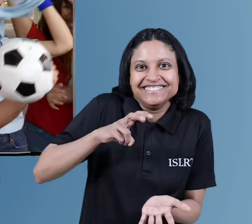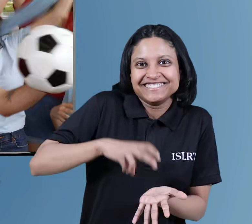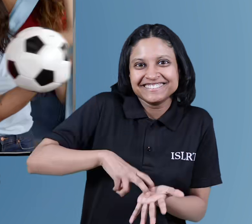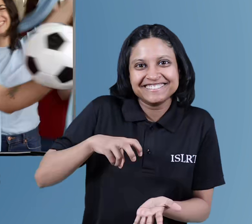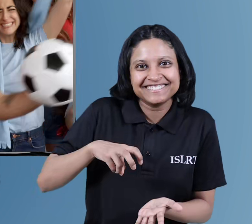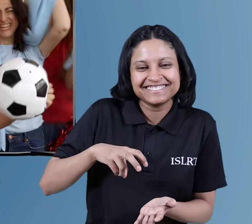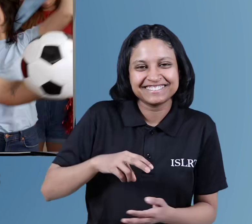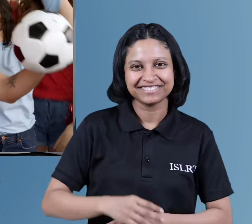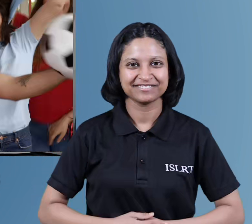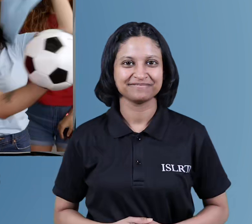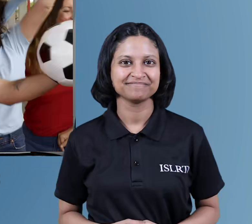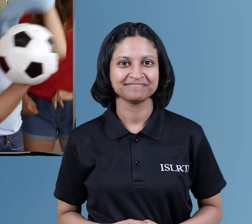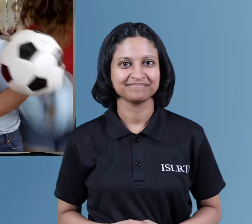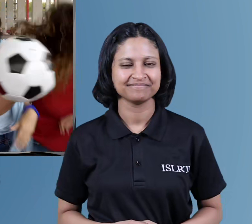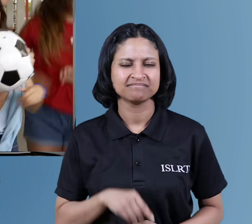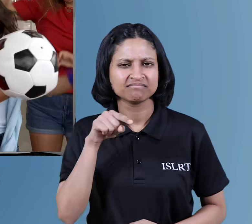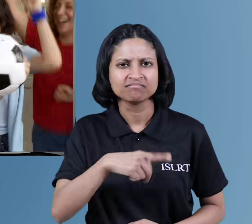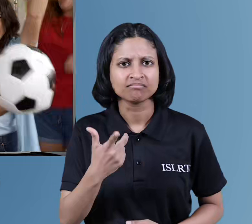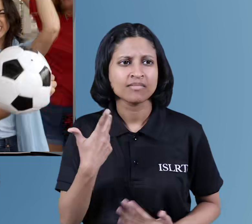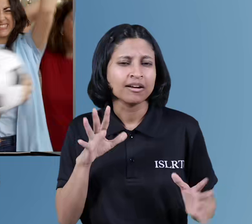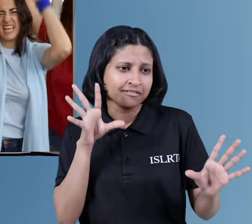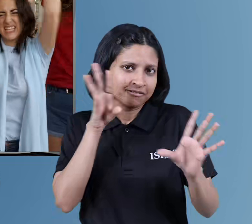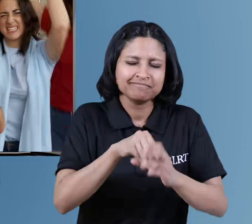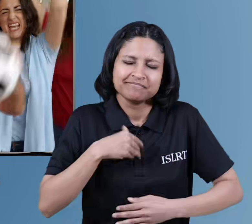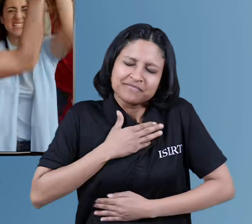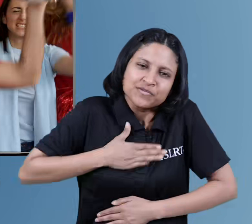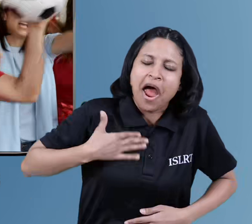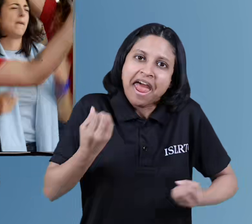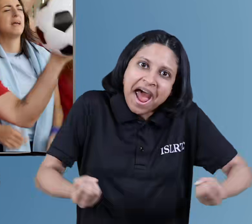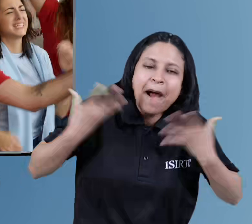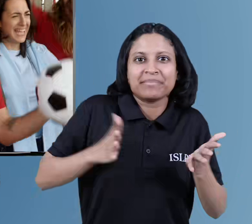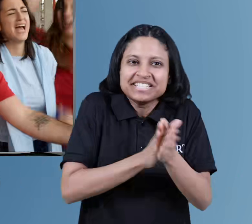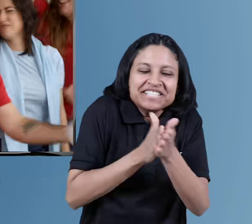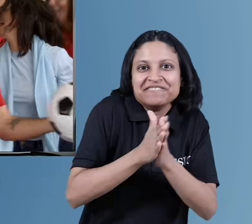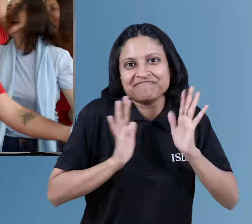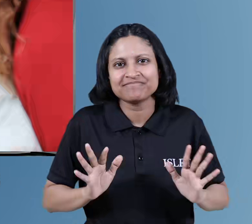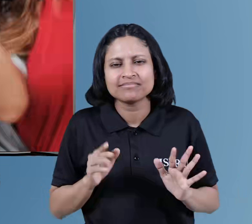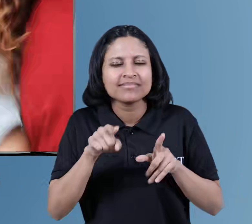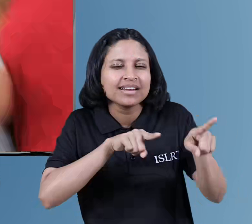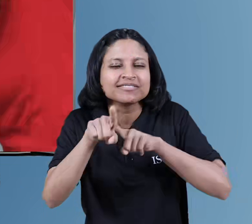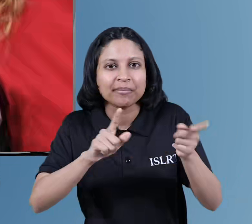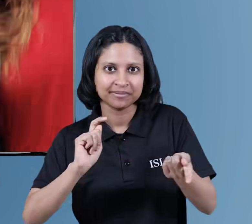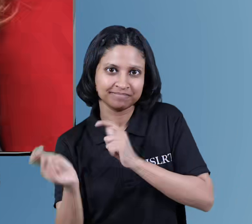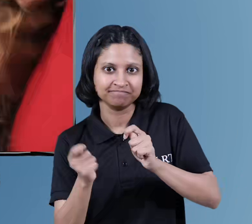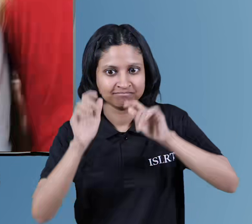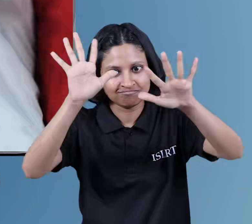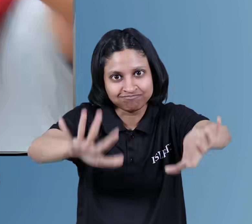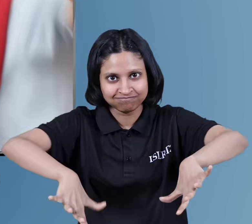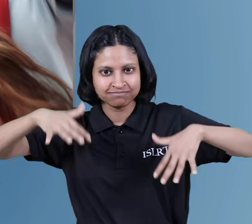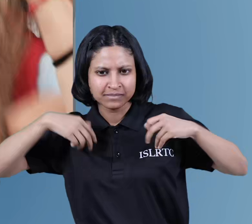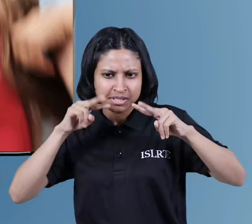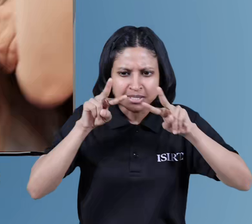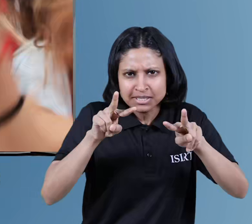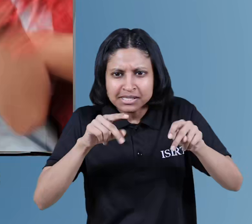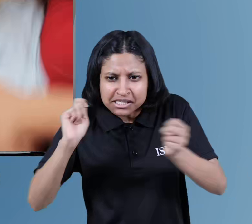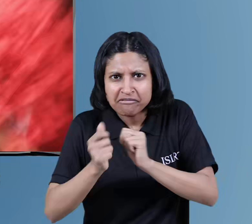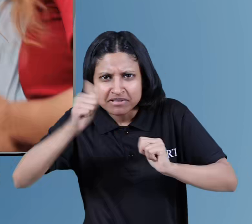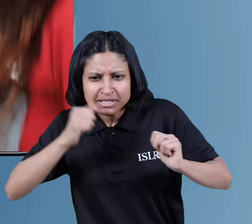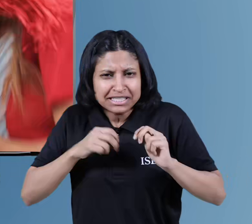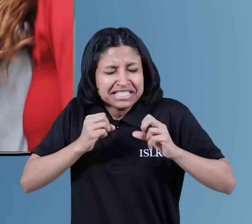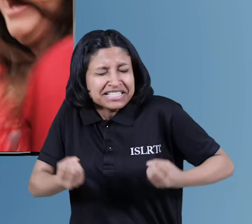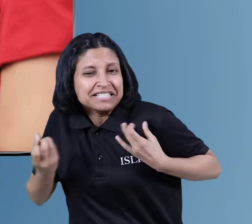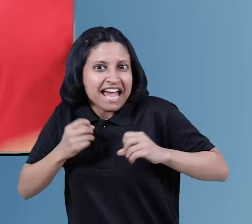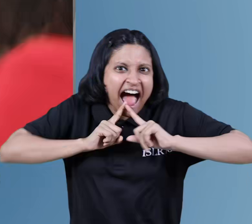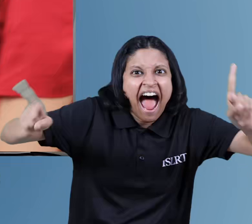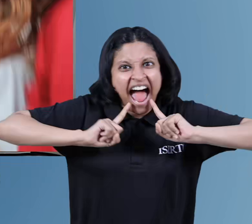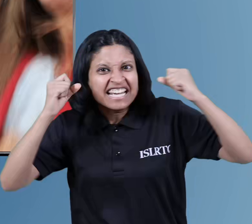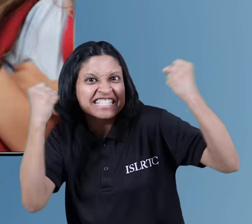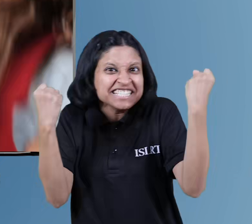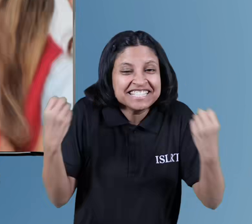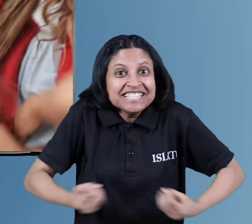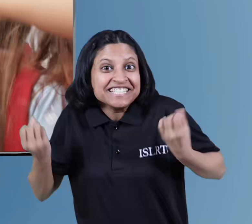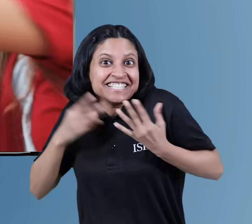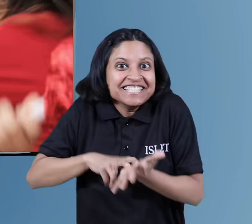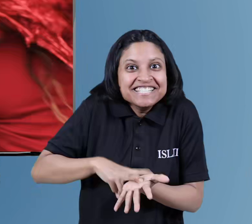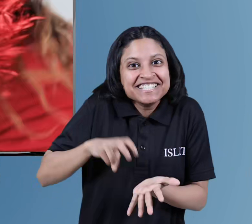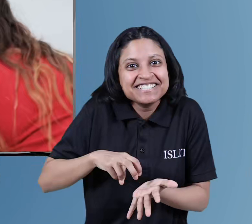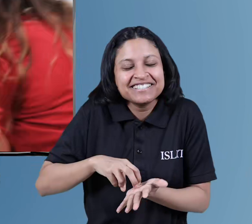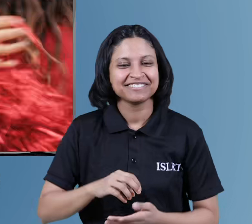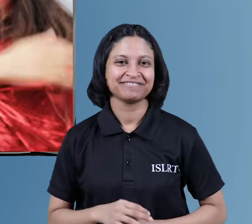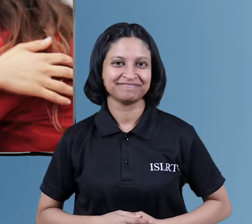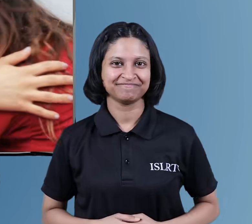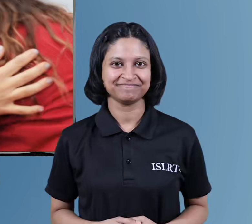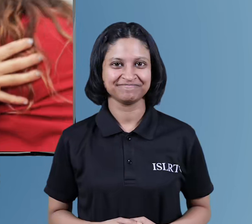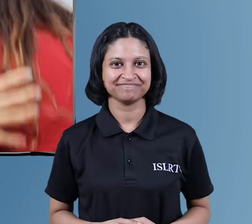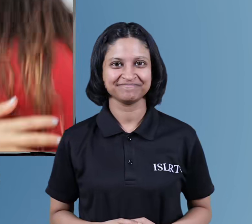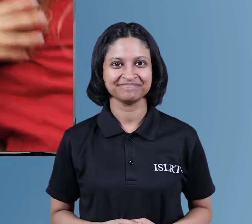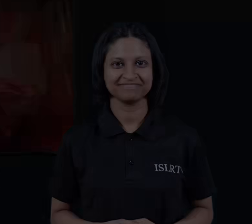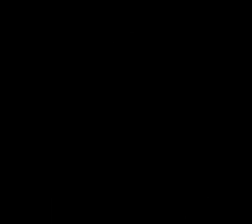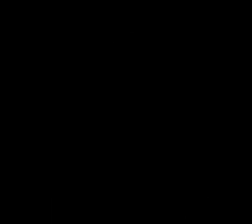Enthusiastic Enthusiastic means showing a lot of excitement and eagerness about something. For example, an enthusiastic person might cheer loudly at a sports game, showing strong support and energy.